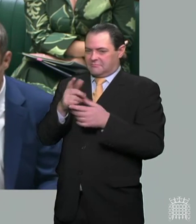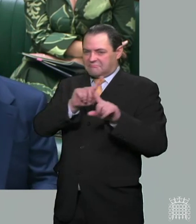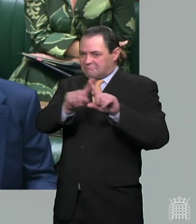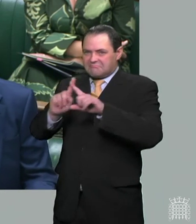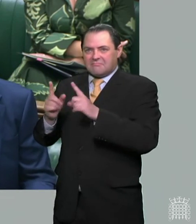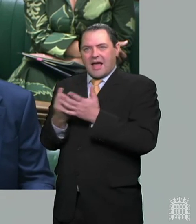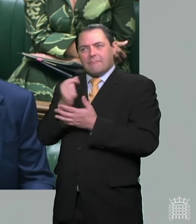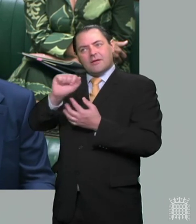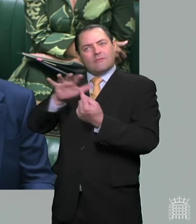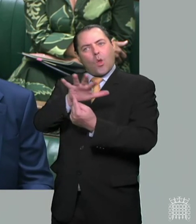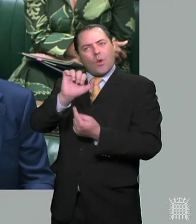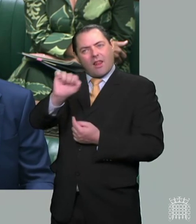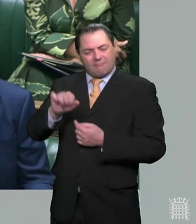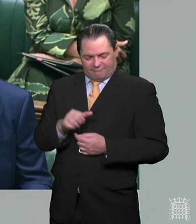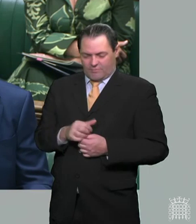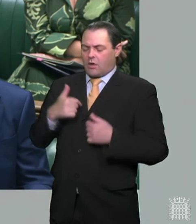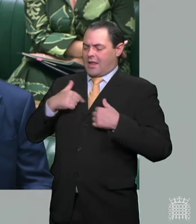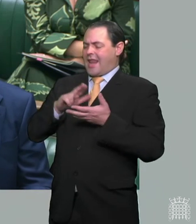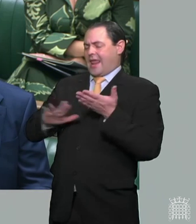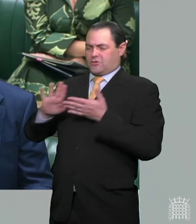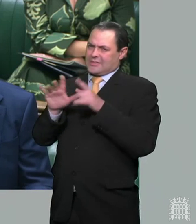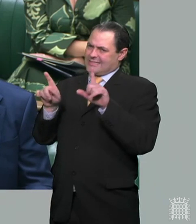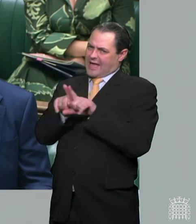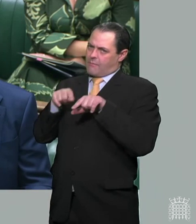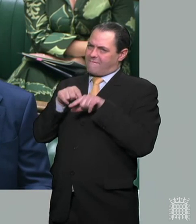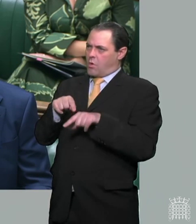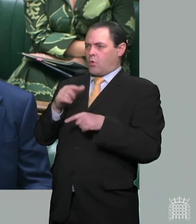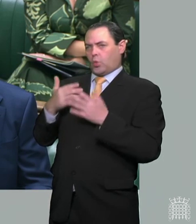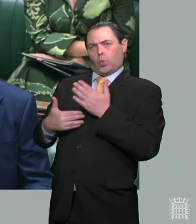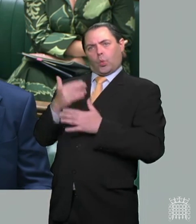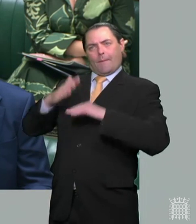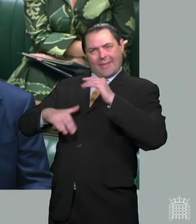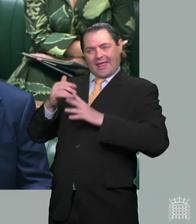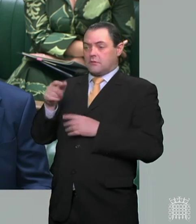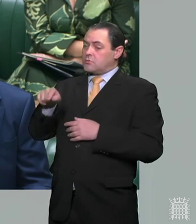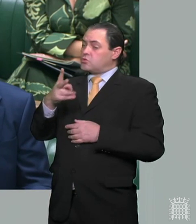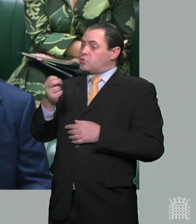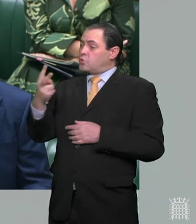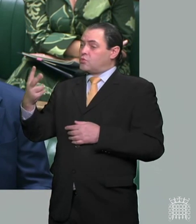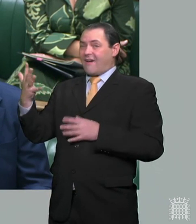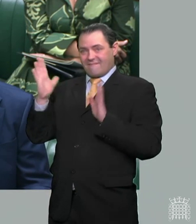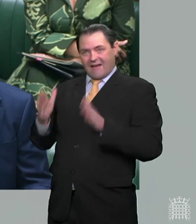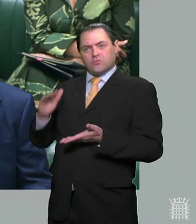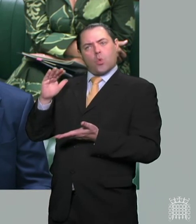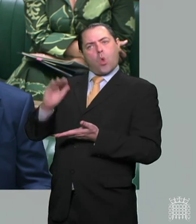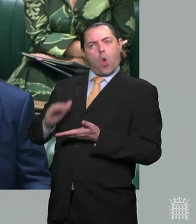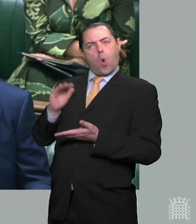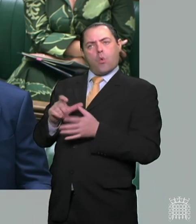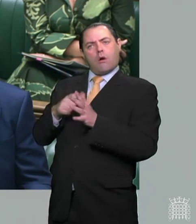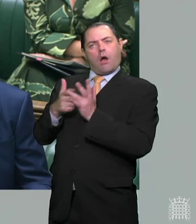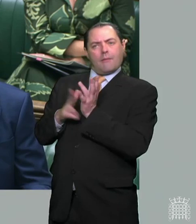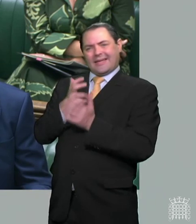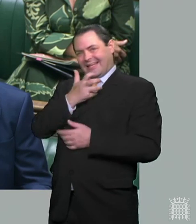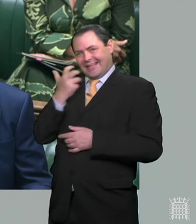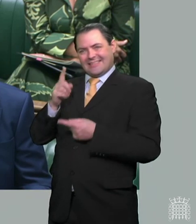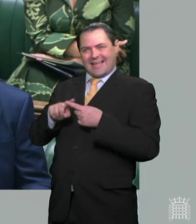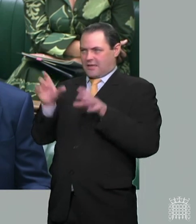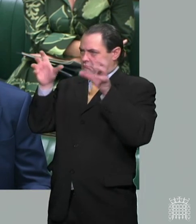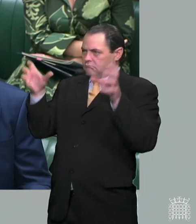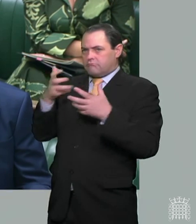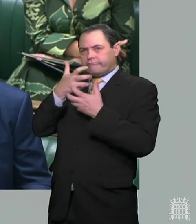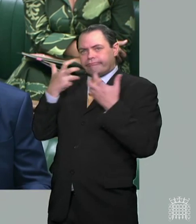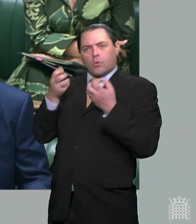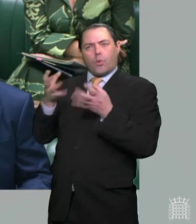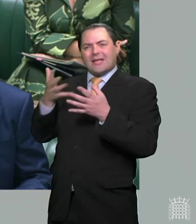We are backing that up at a national level, by requiring all new build homes by 2025 to have low-carbon heating and world-leading levels of energy efficiency.